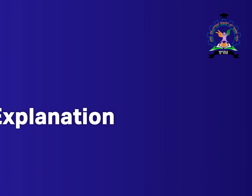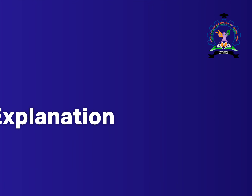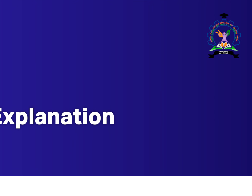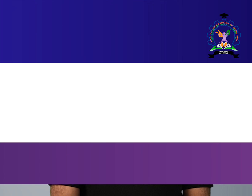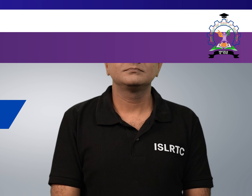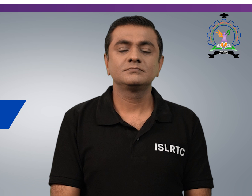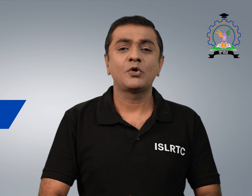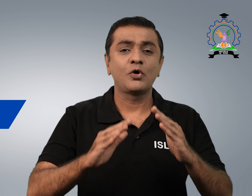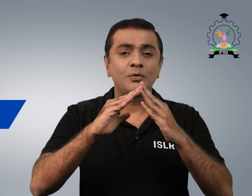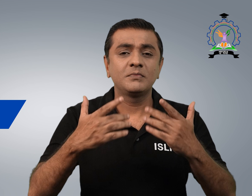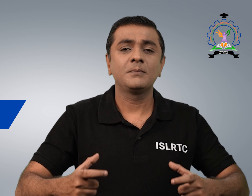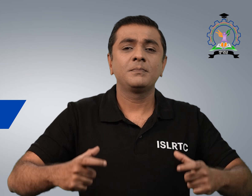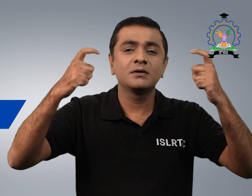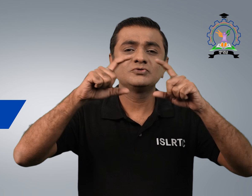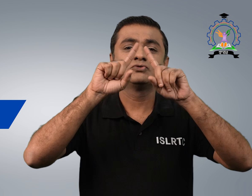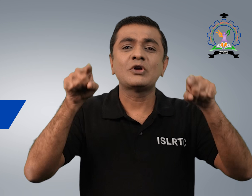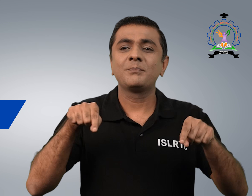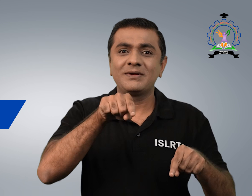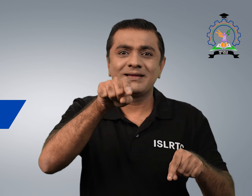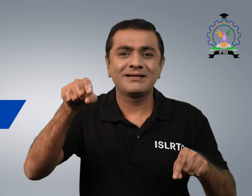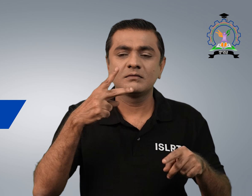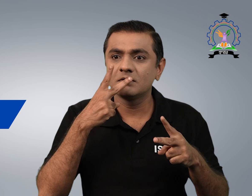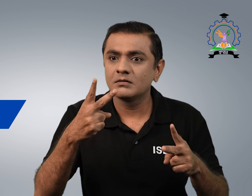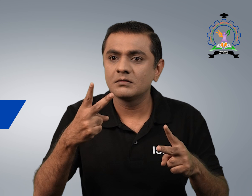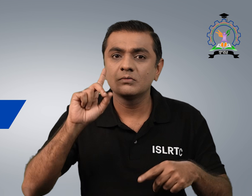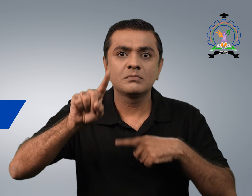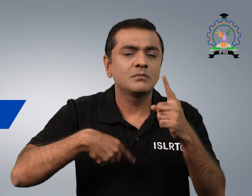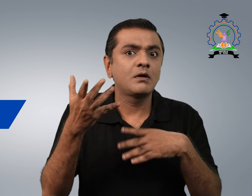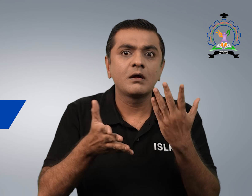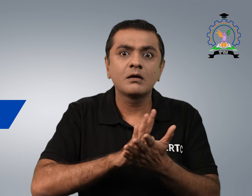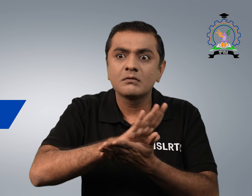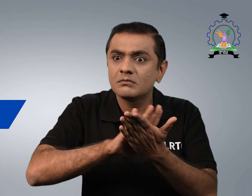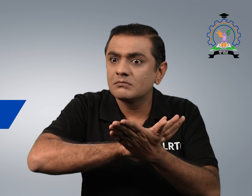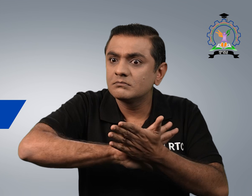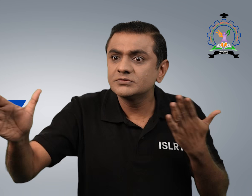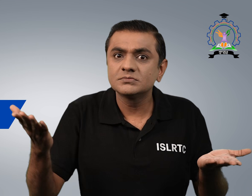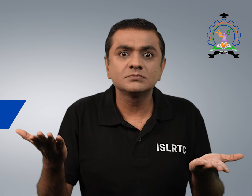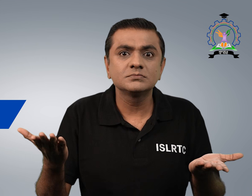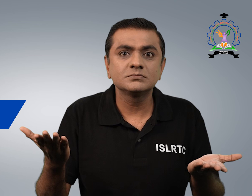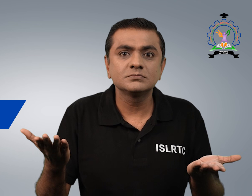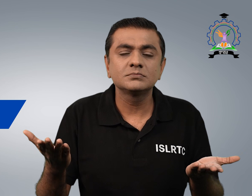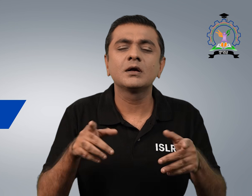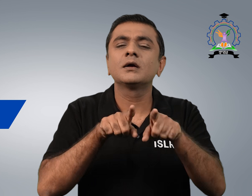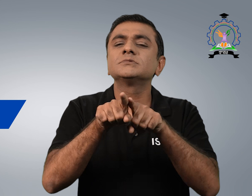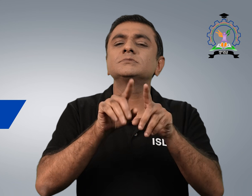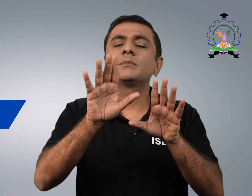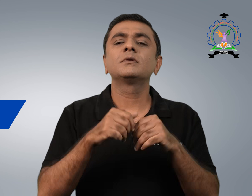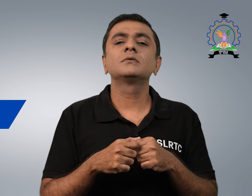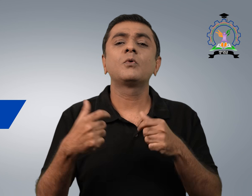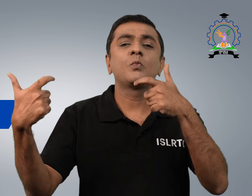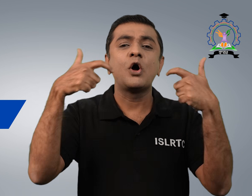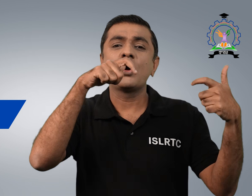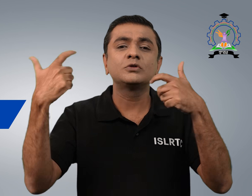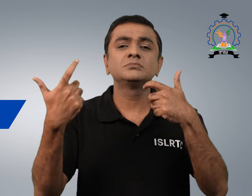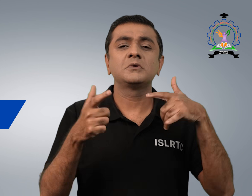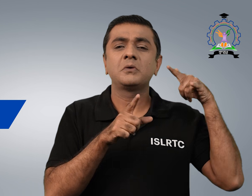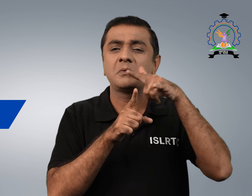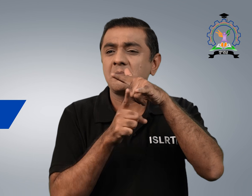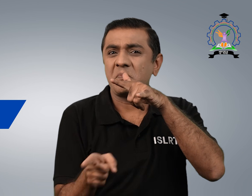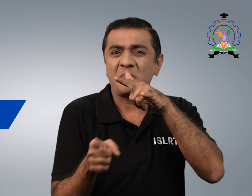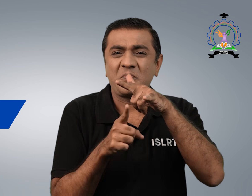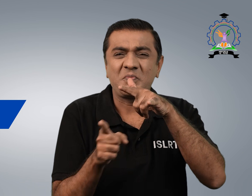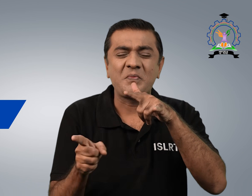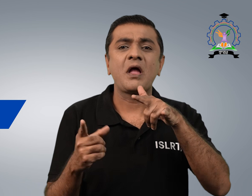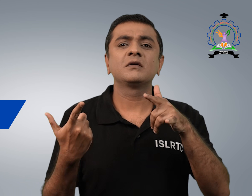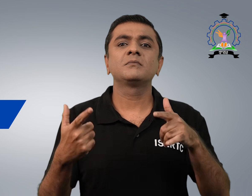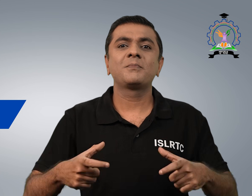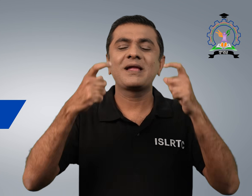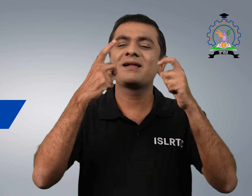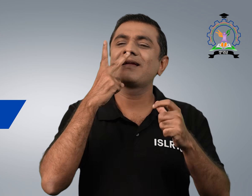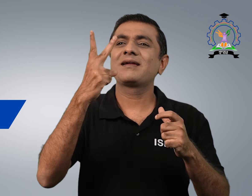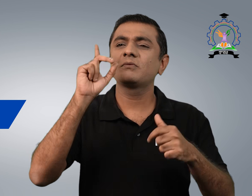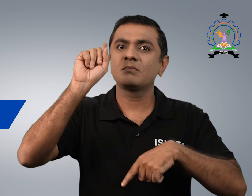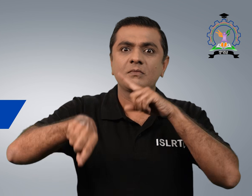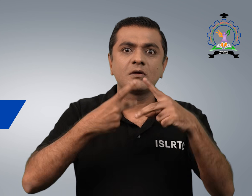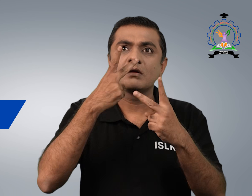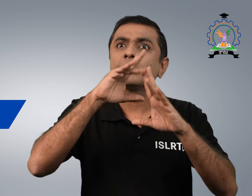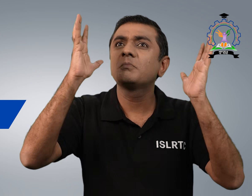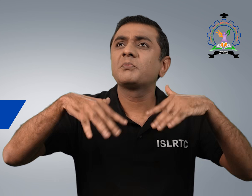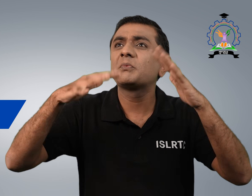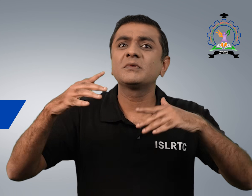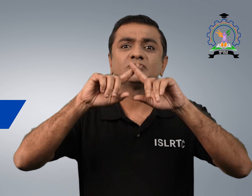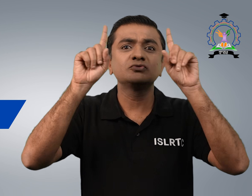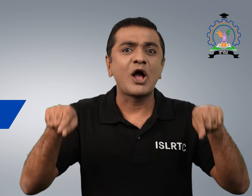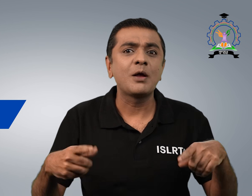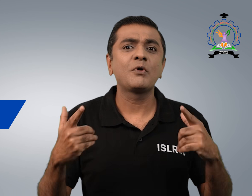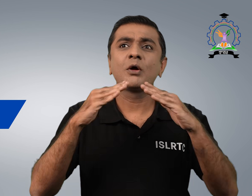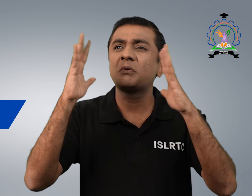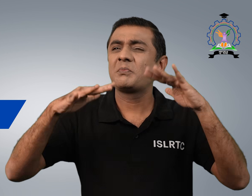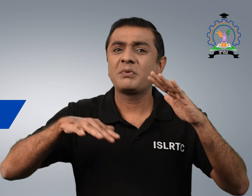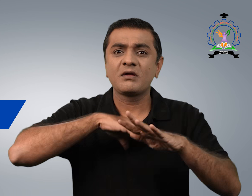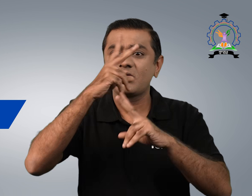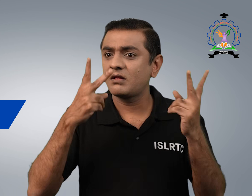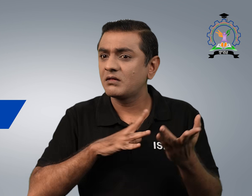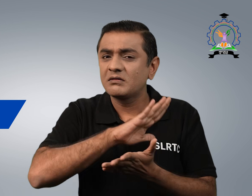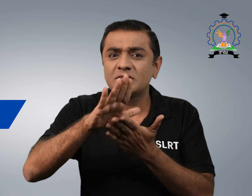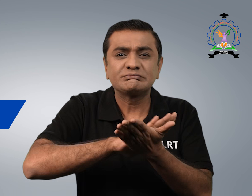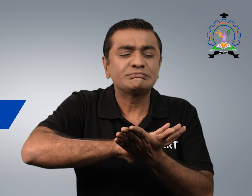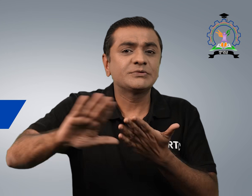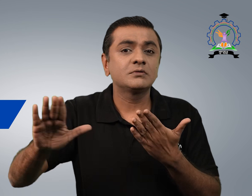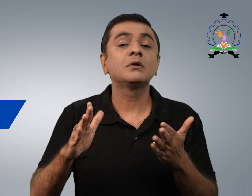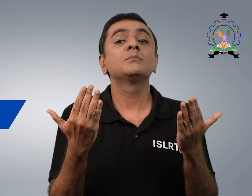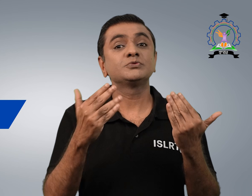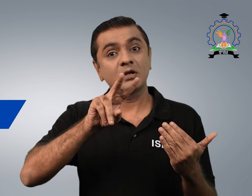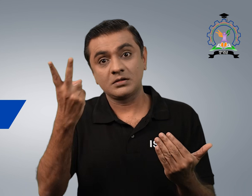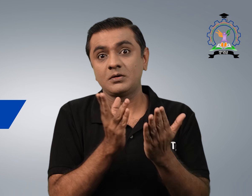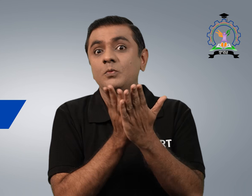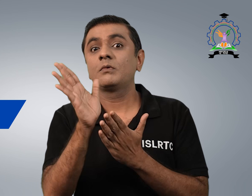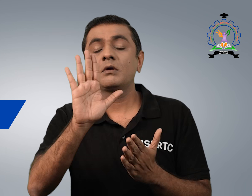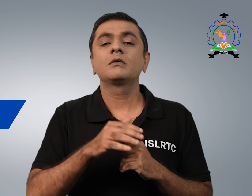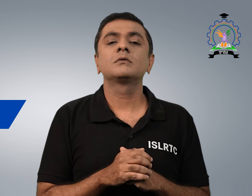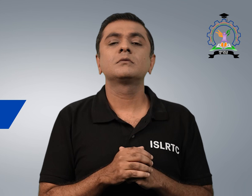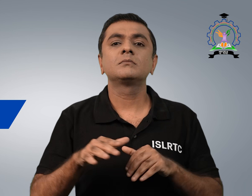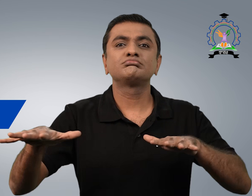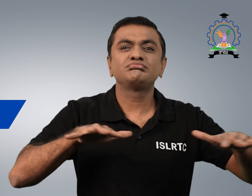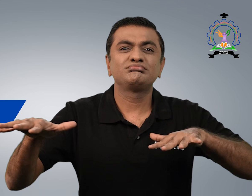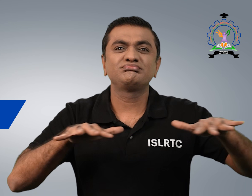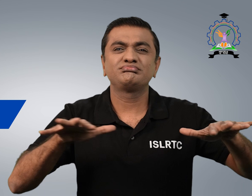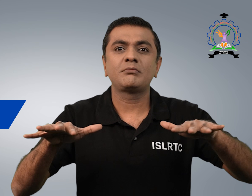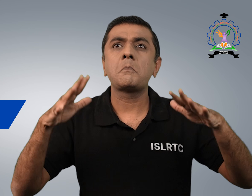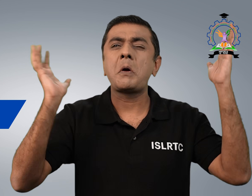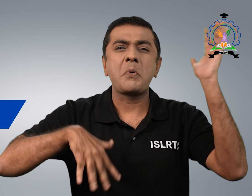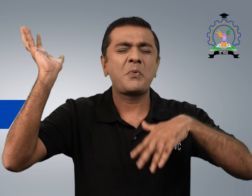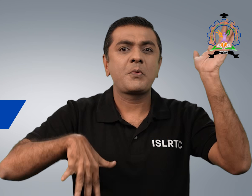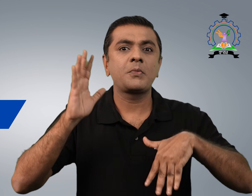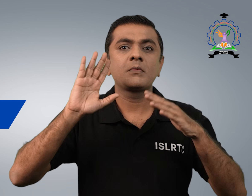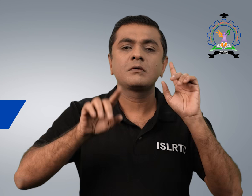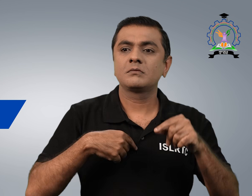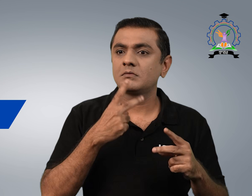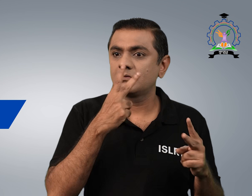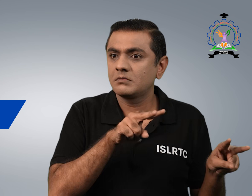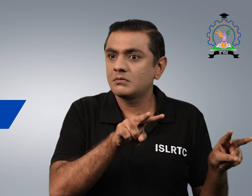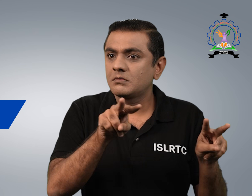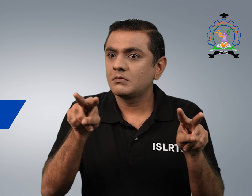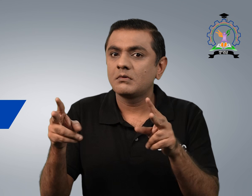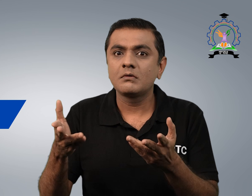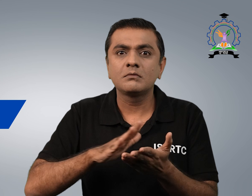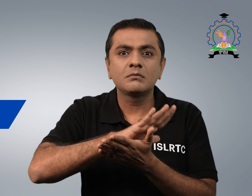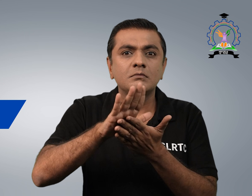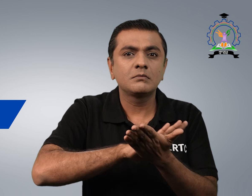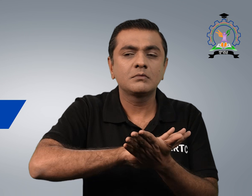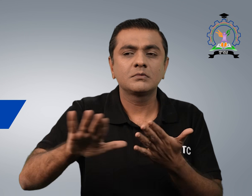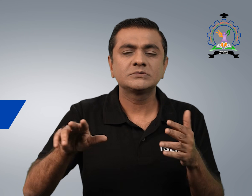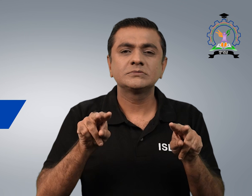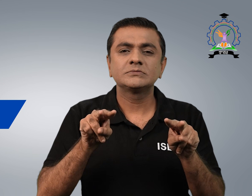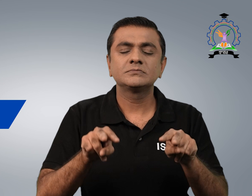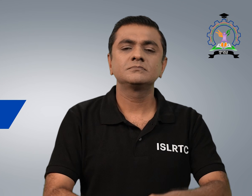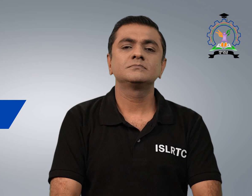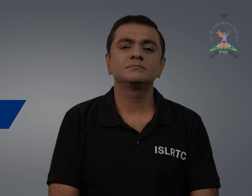Ruin refers to the state of complete destruction For example: During a war, buidlings, shops are ruined due to the air strikes. Another example is when buildings fall and the entire area is ruined due to earthquake.